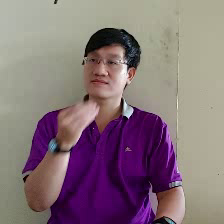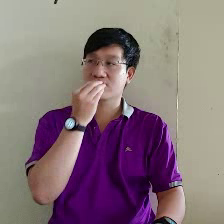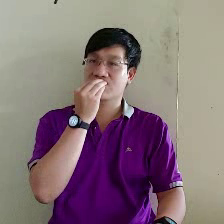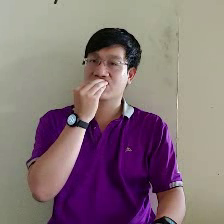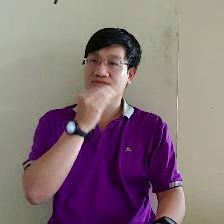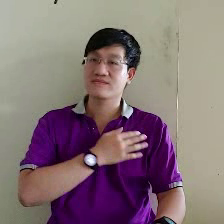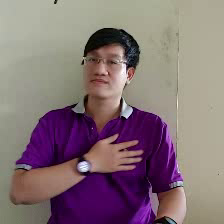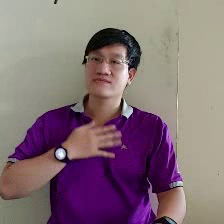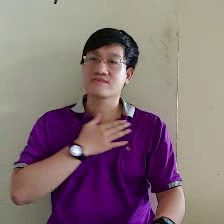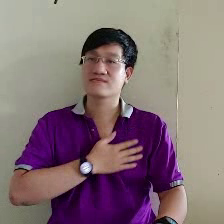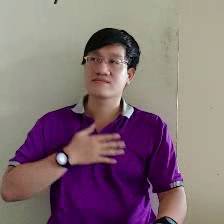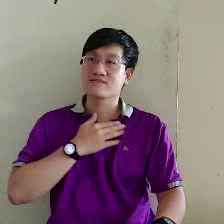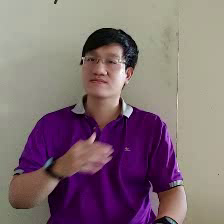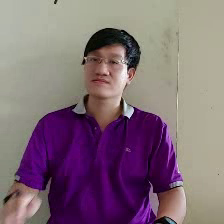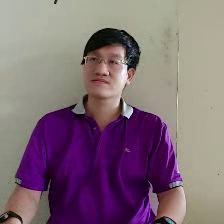Ăn mừng